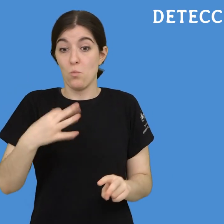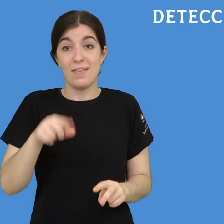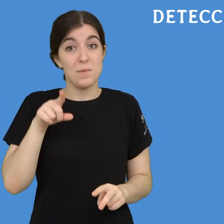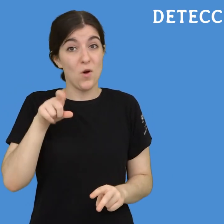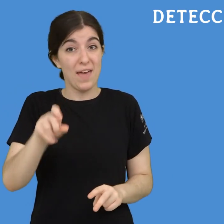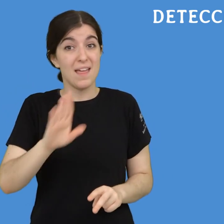cancer